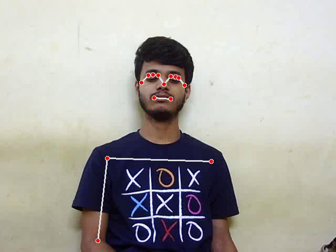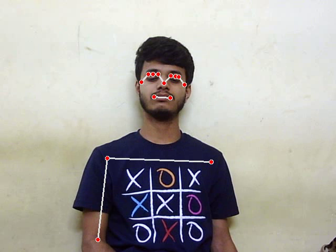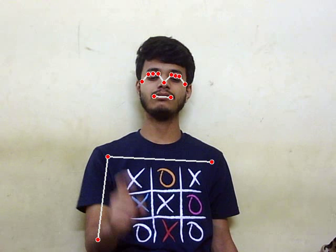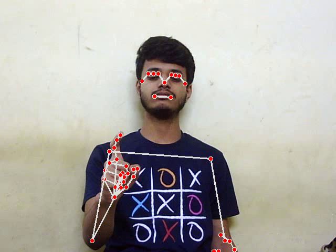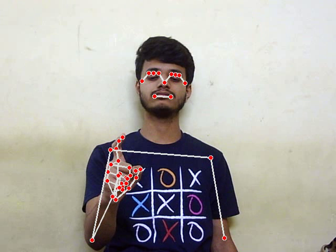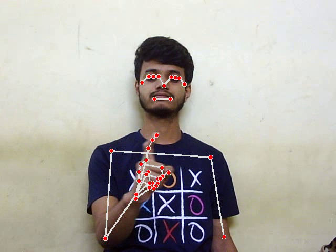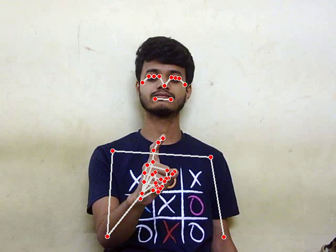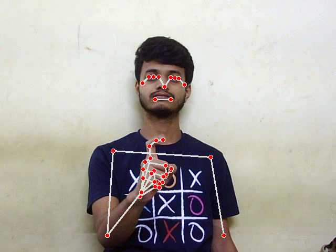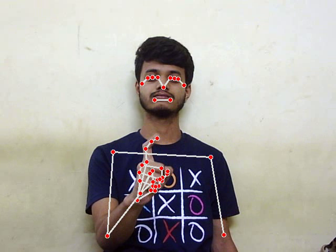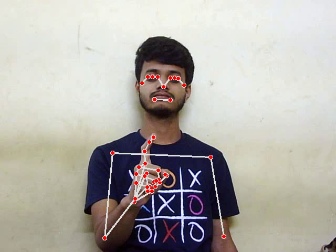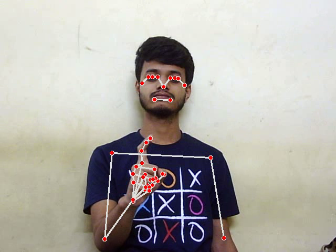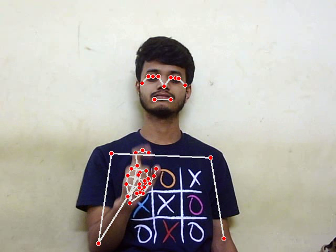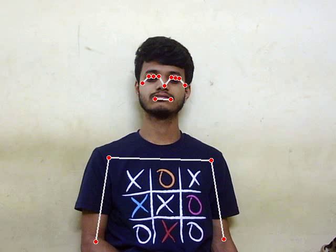question